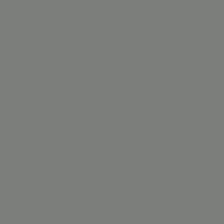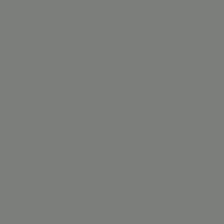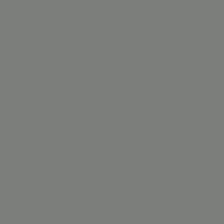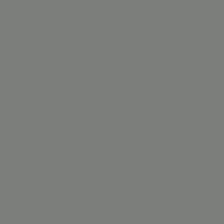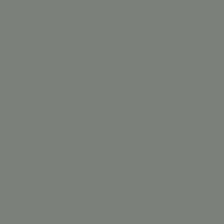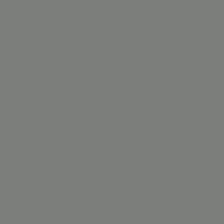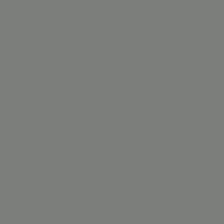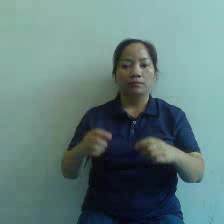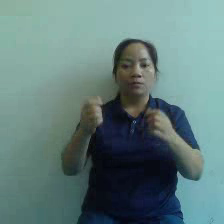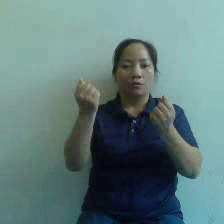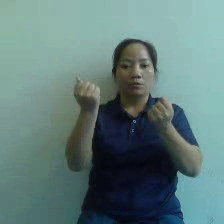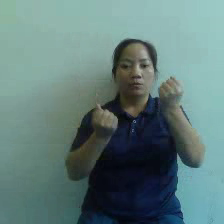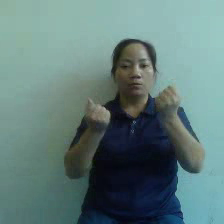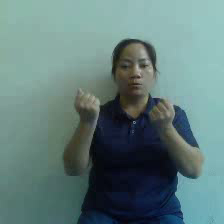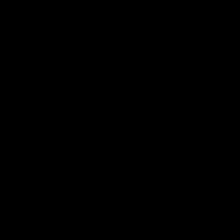Ô tô